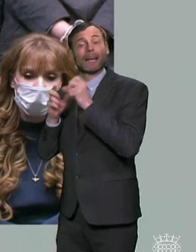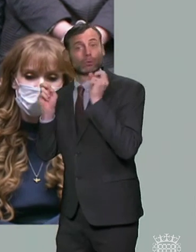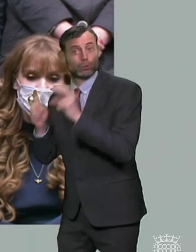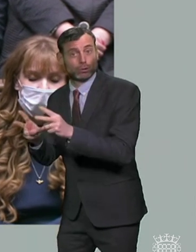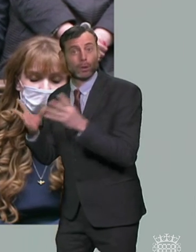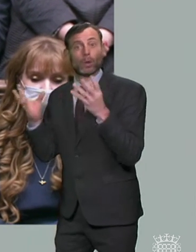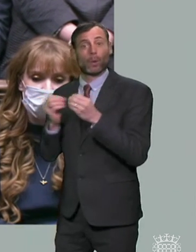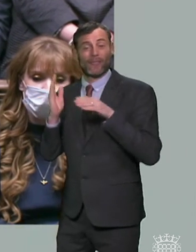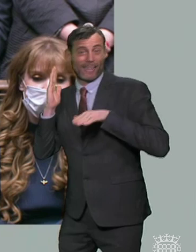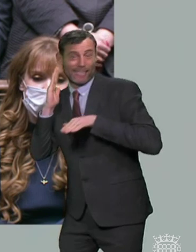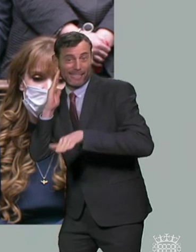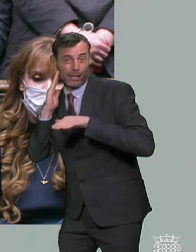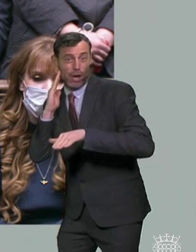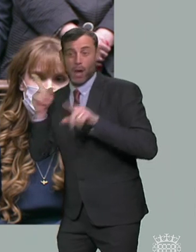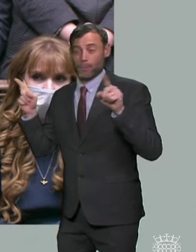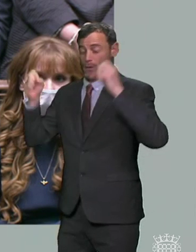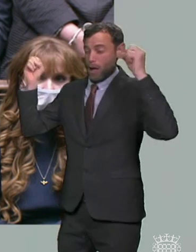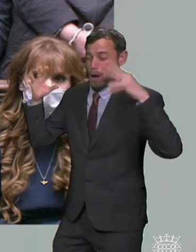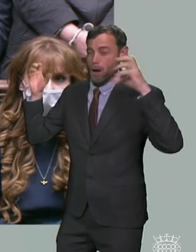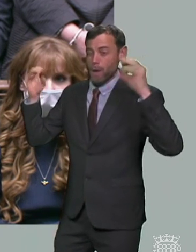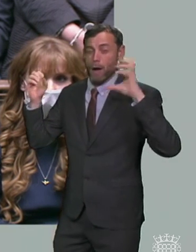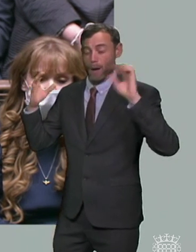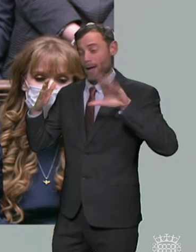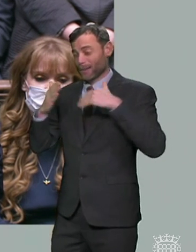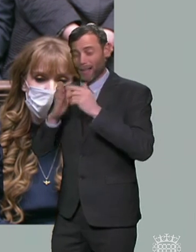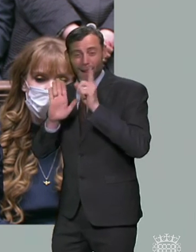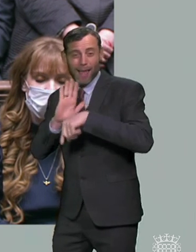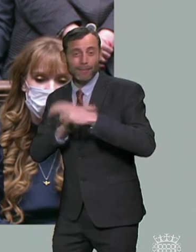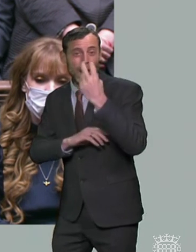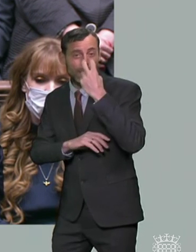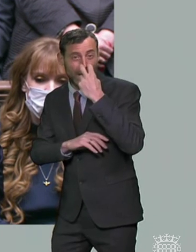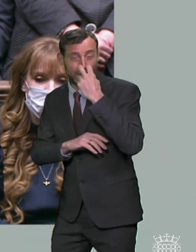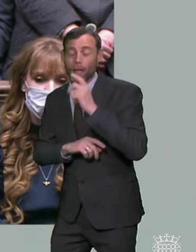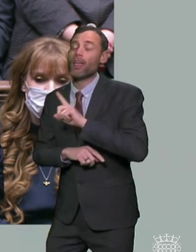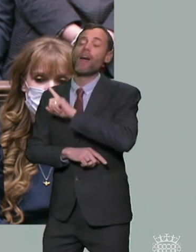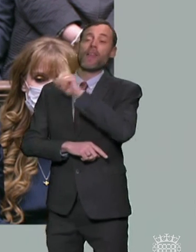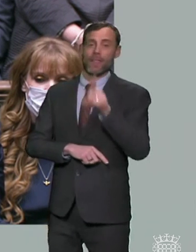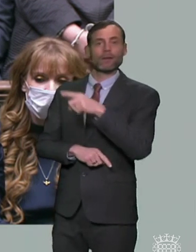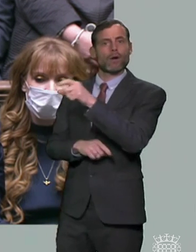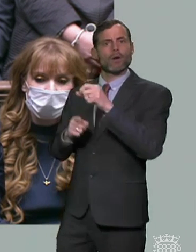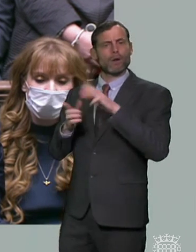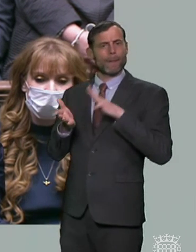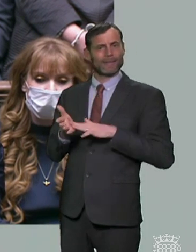The Prime Minister has been forced to hand an apology to Her Majesty the Queen.